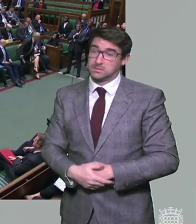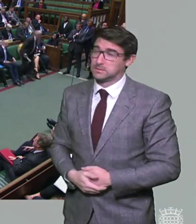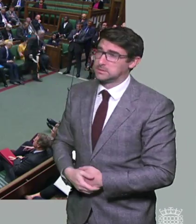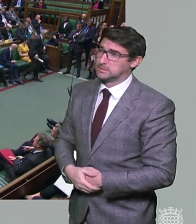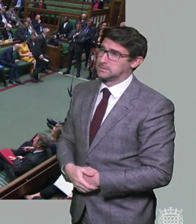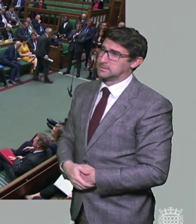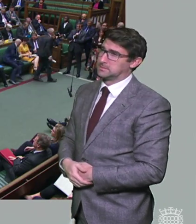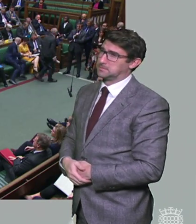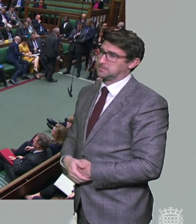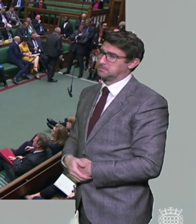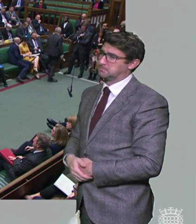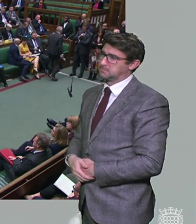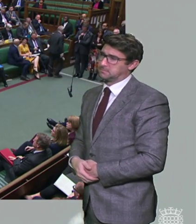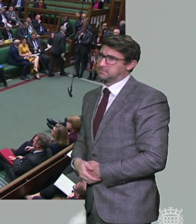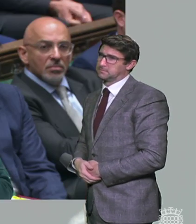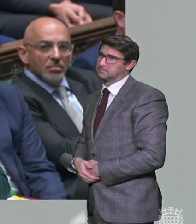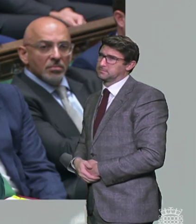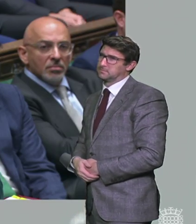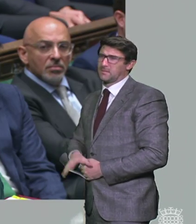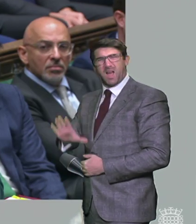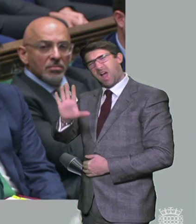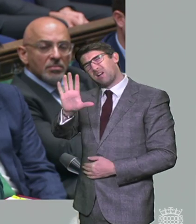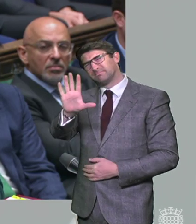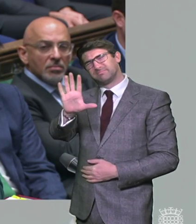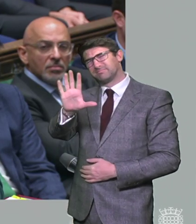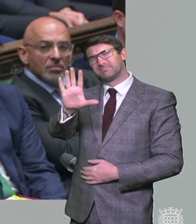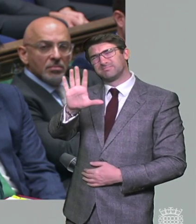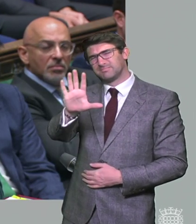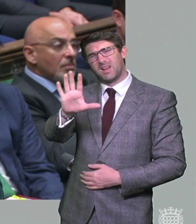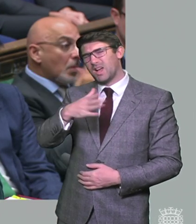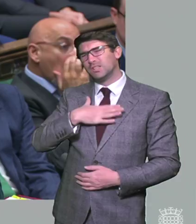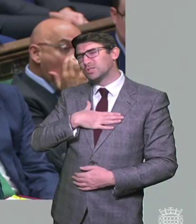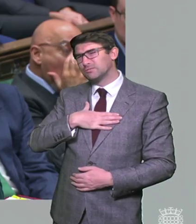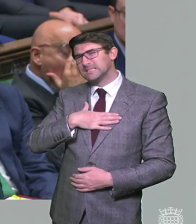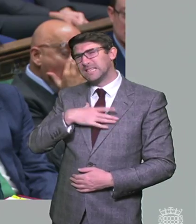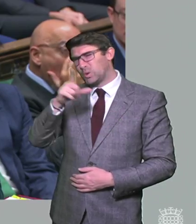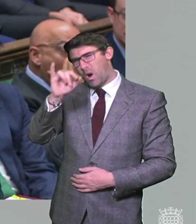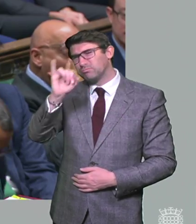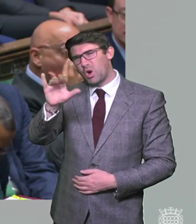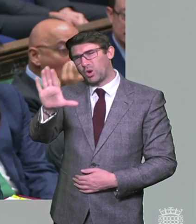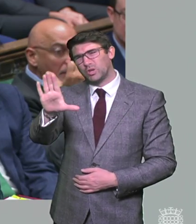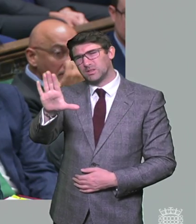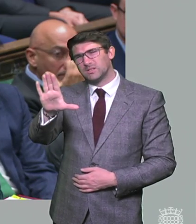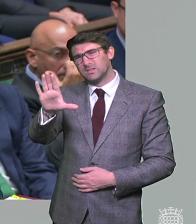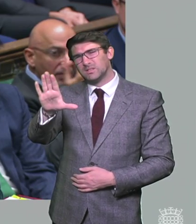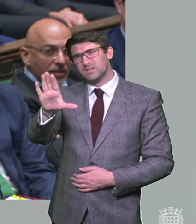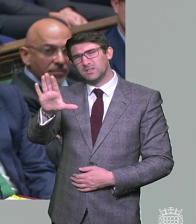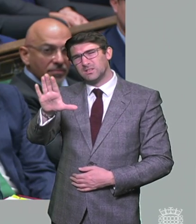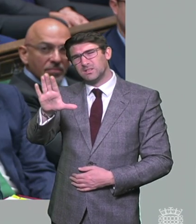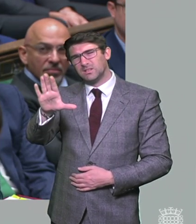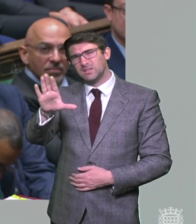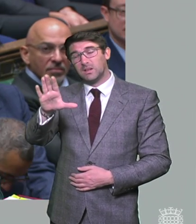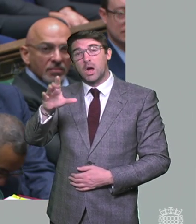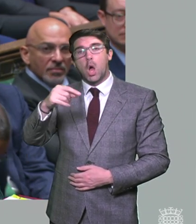I want to correct the honourable Lady, because what we are doing is simply not putting up corporation tax.